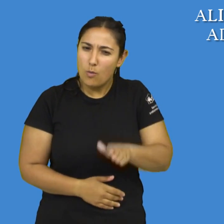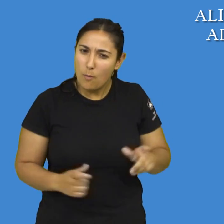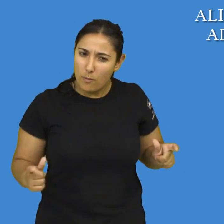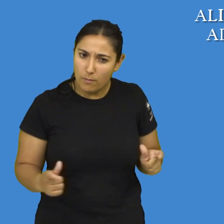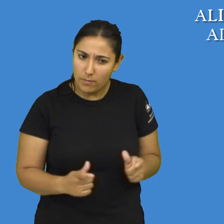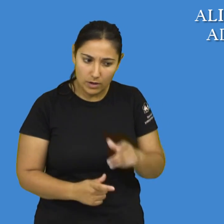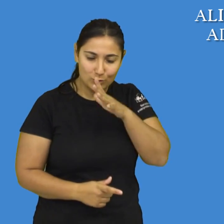reducir